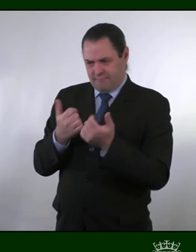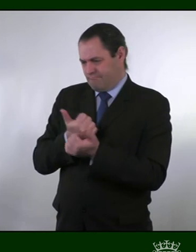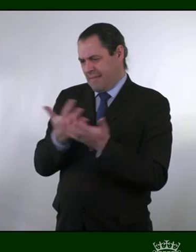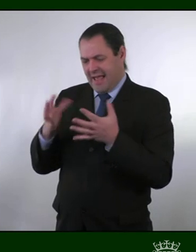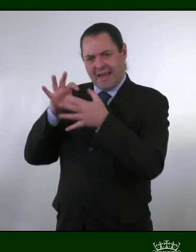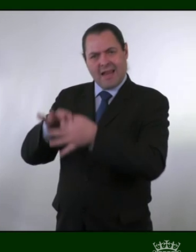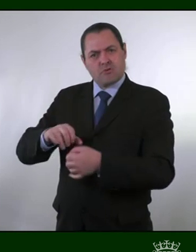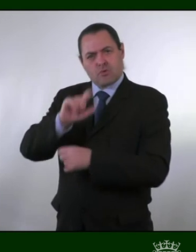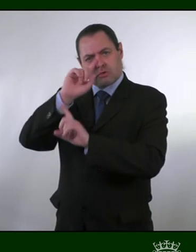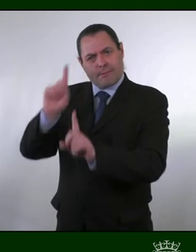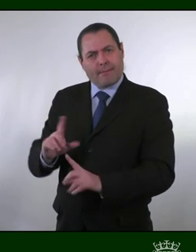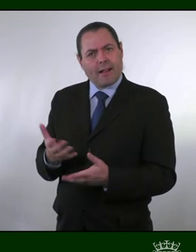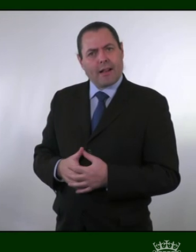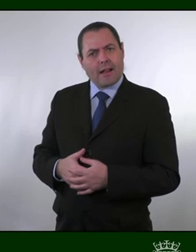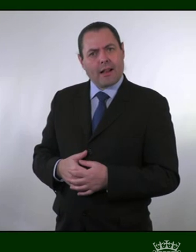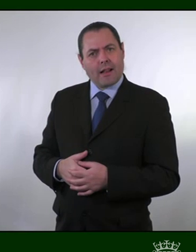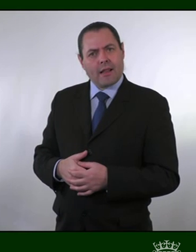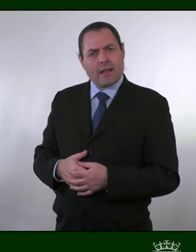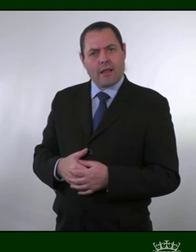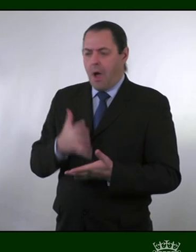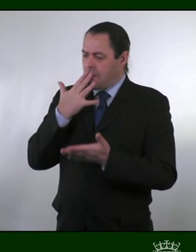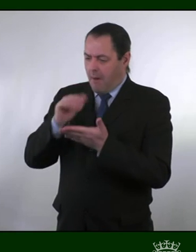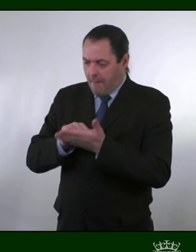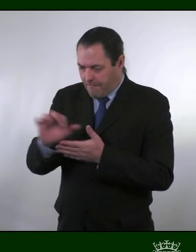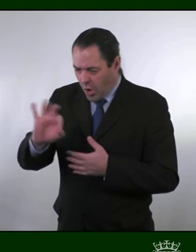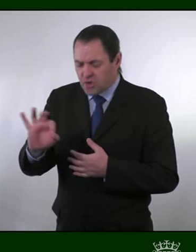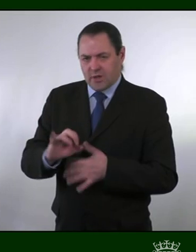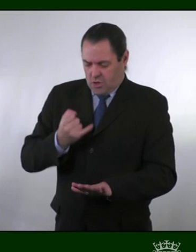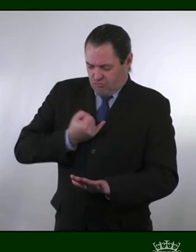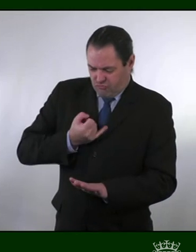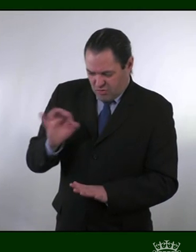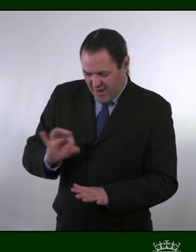We have seen no apology and no regrets from this Prime Minister.